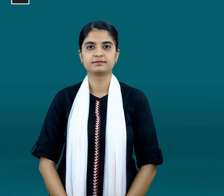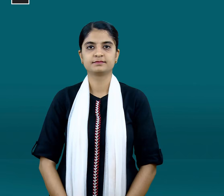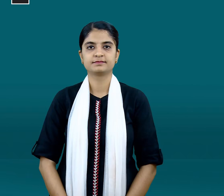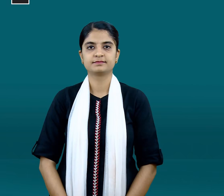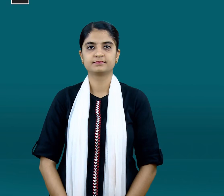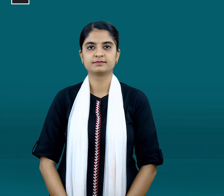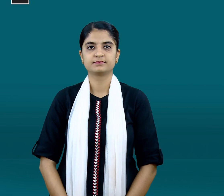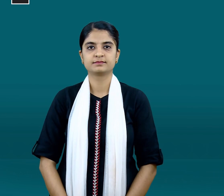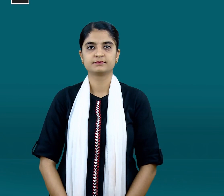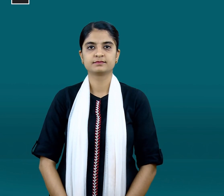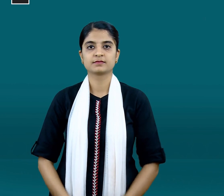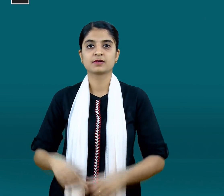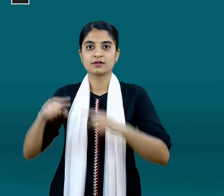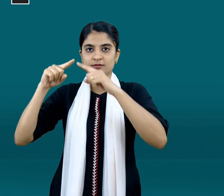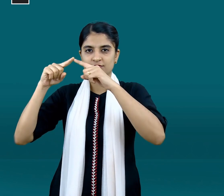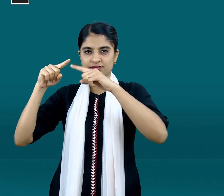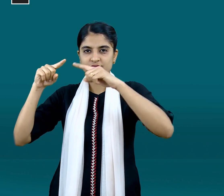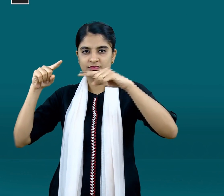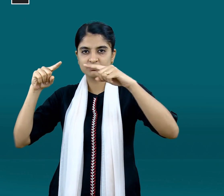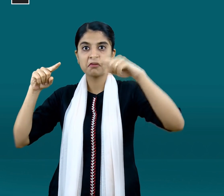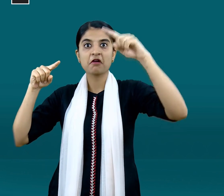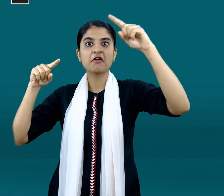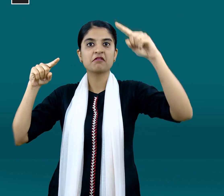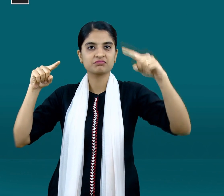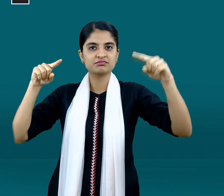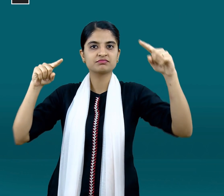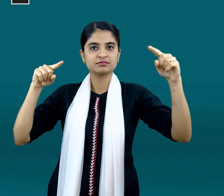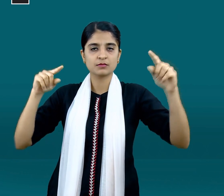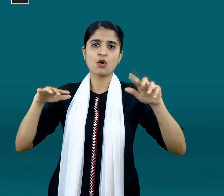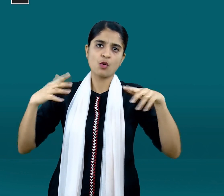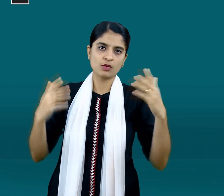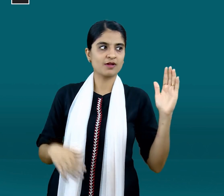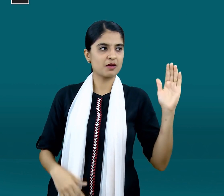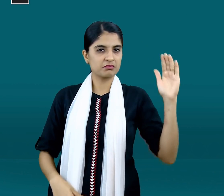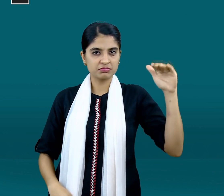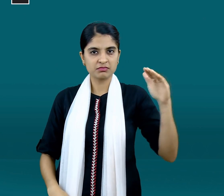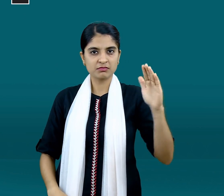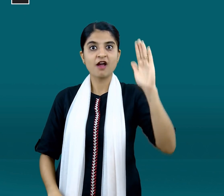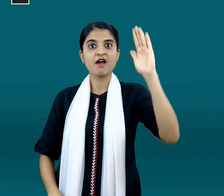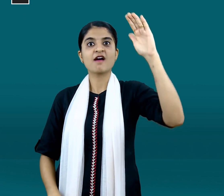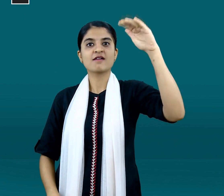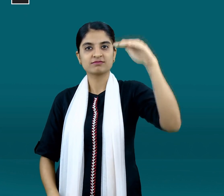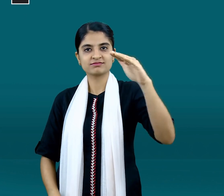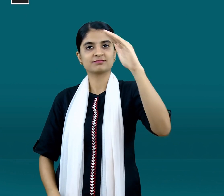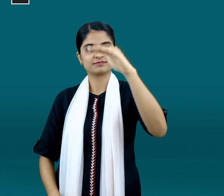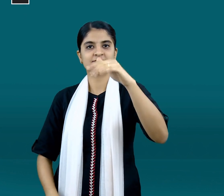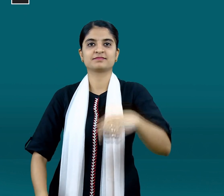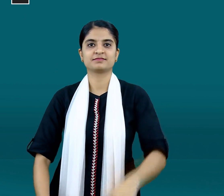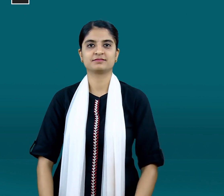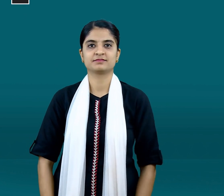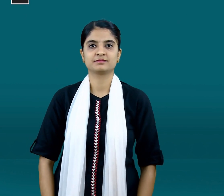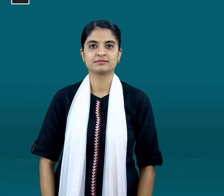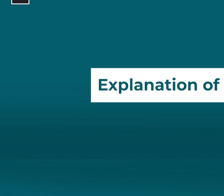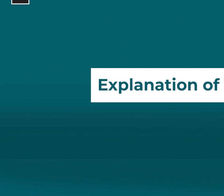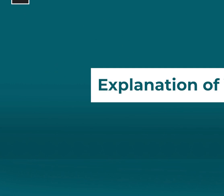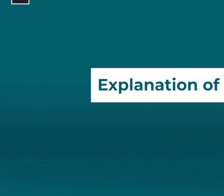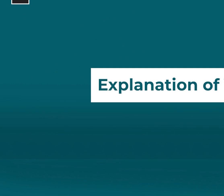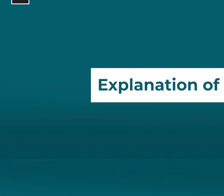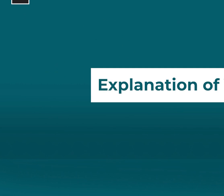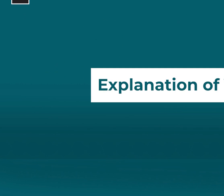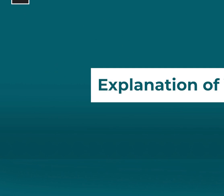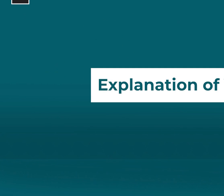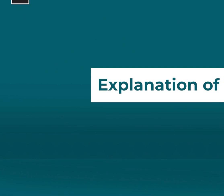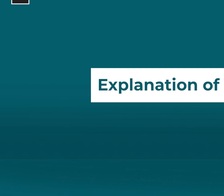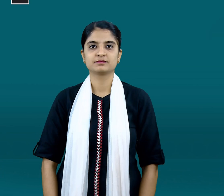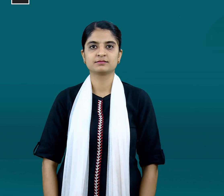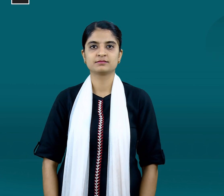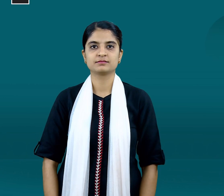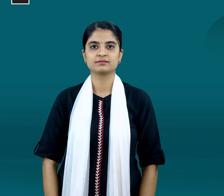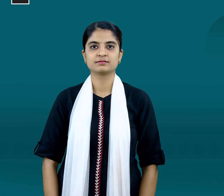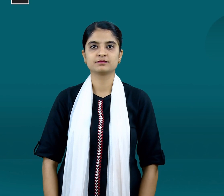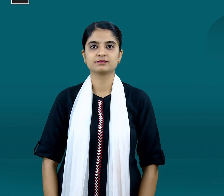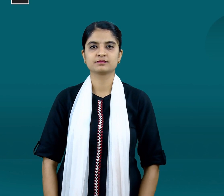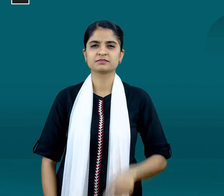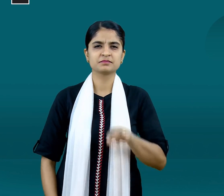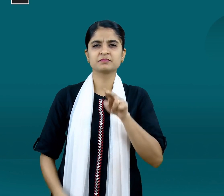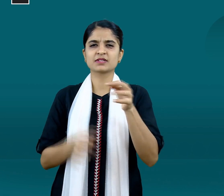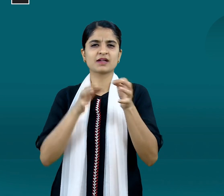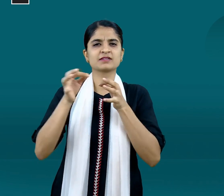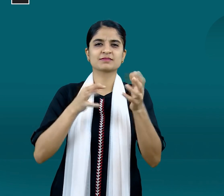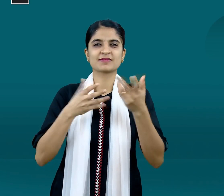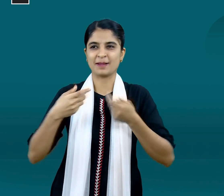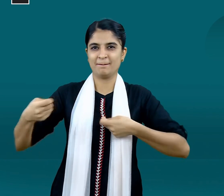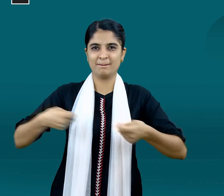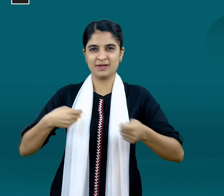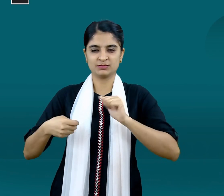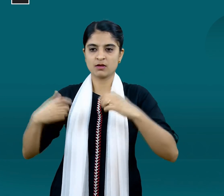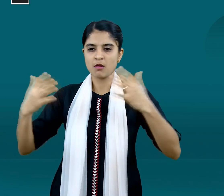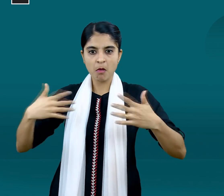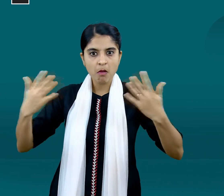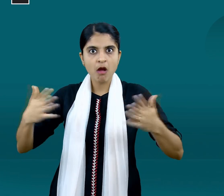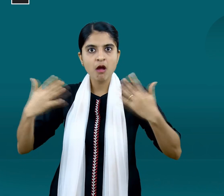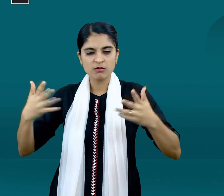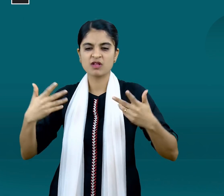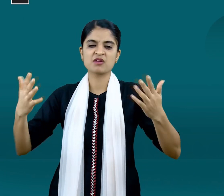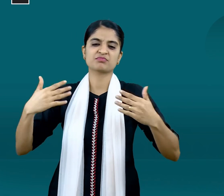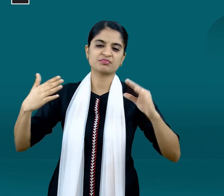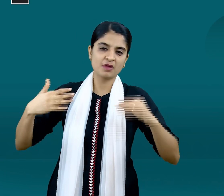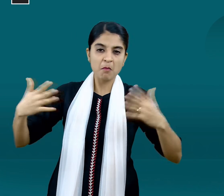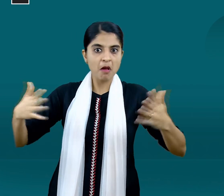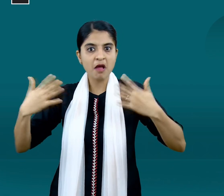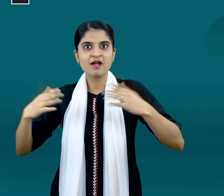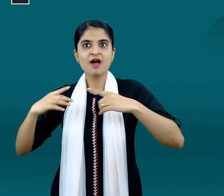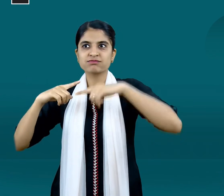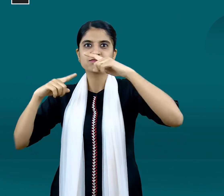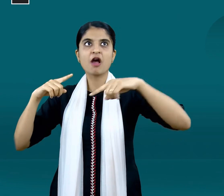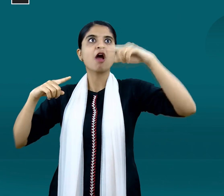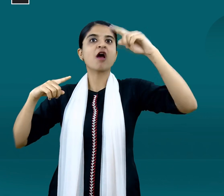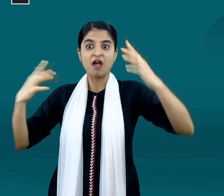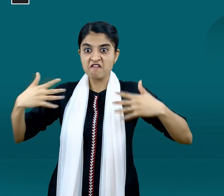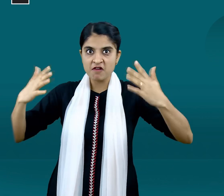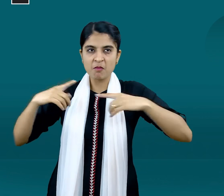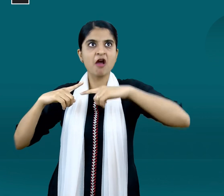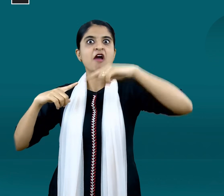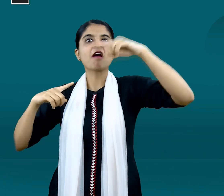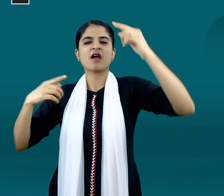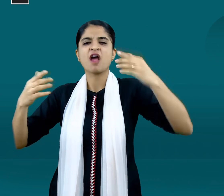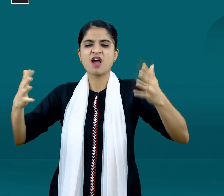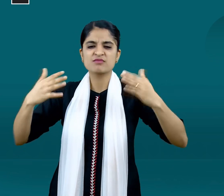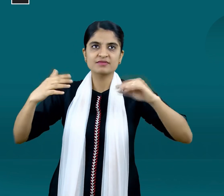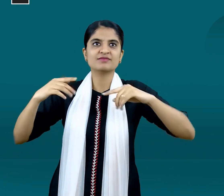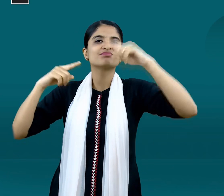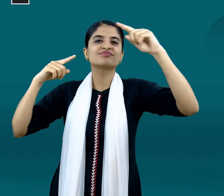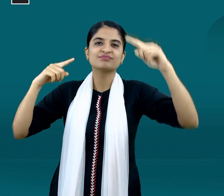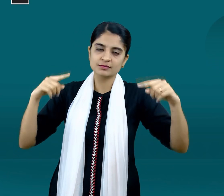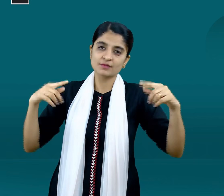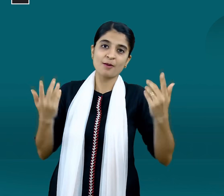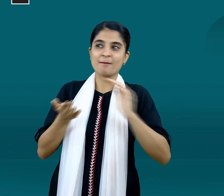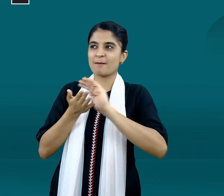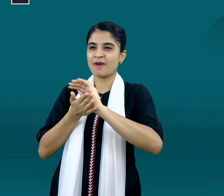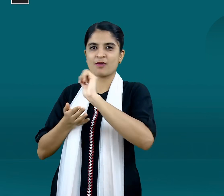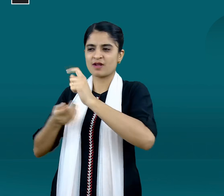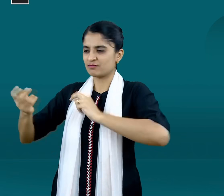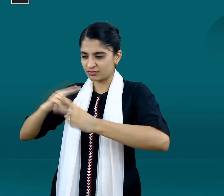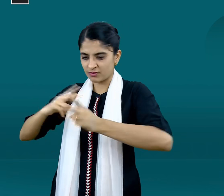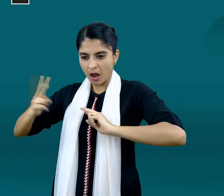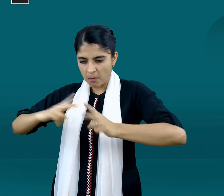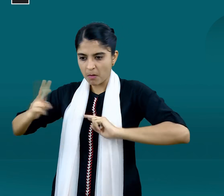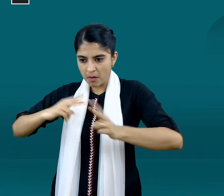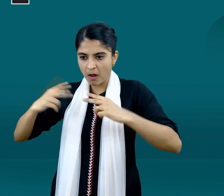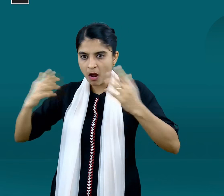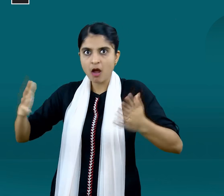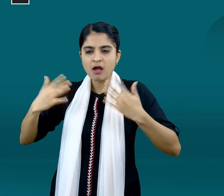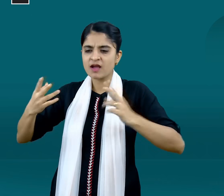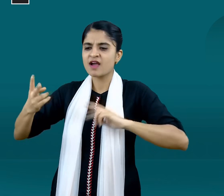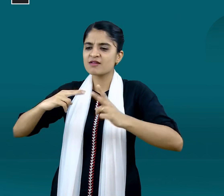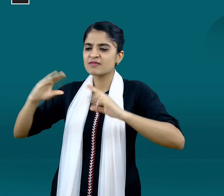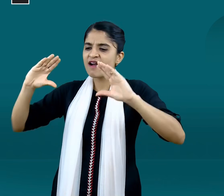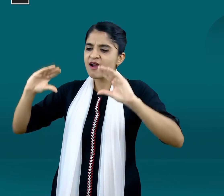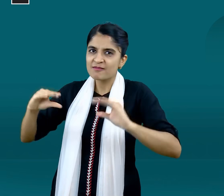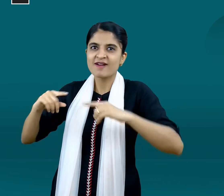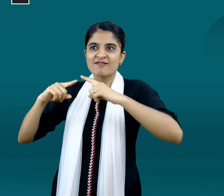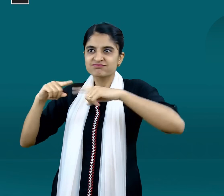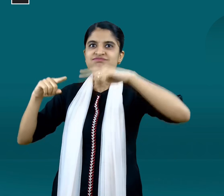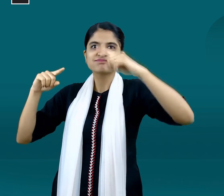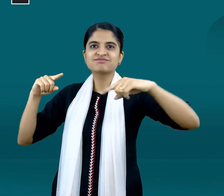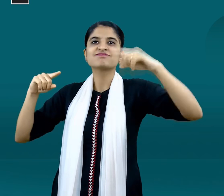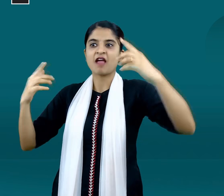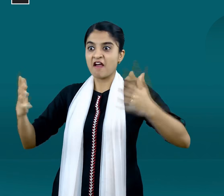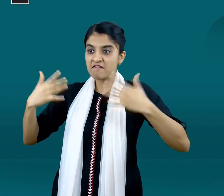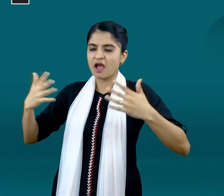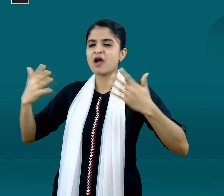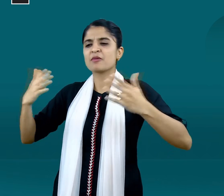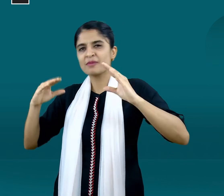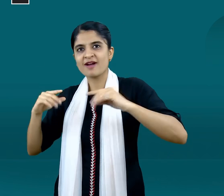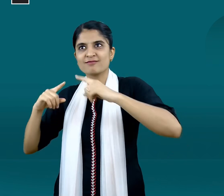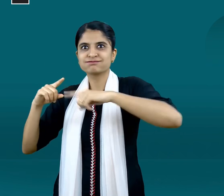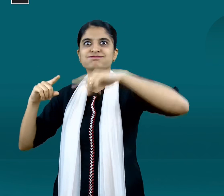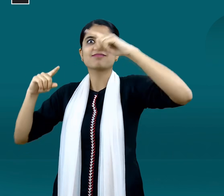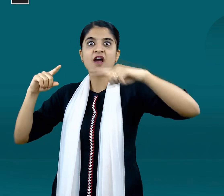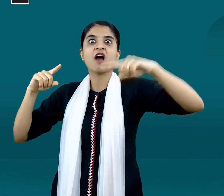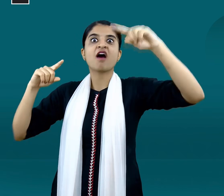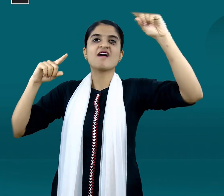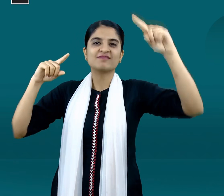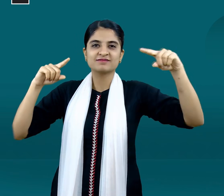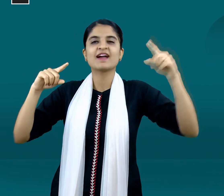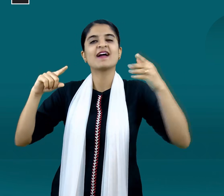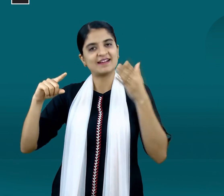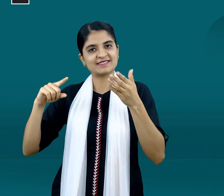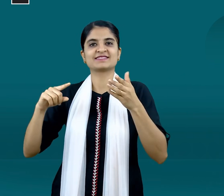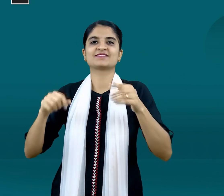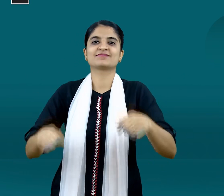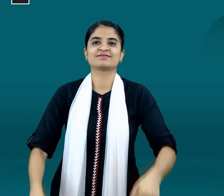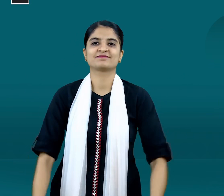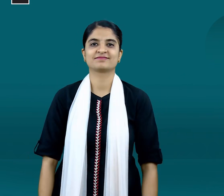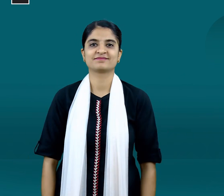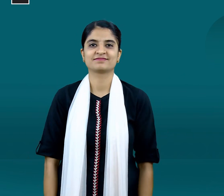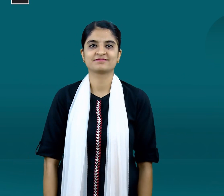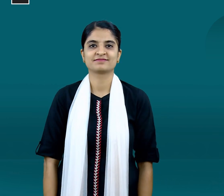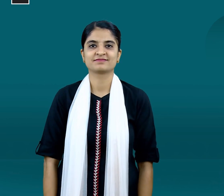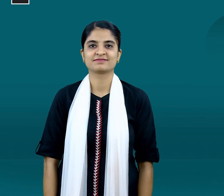Volume (Financial Term)